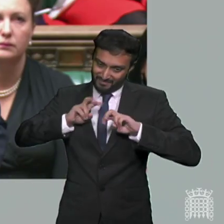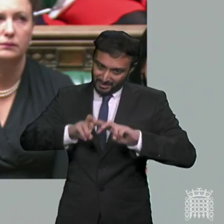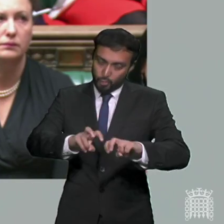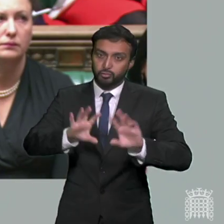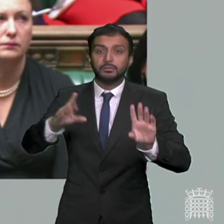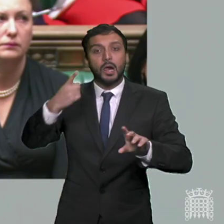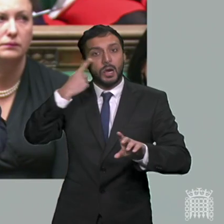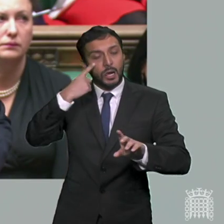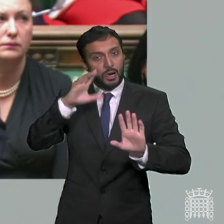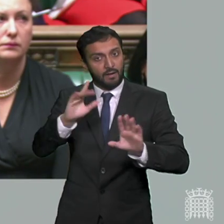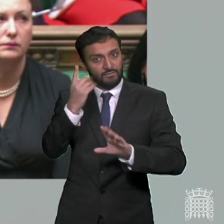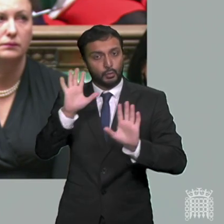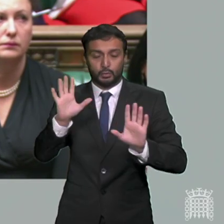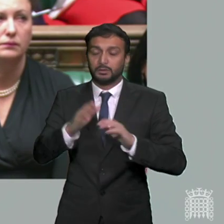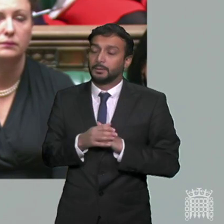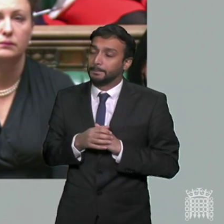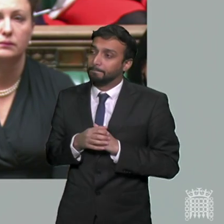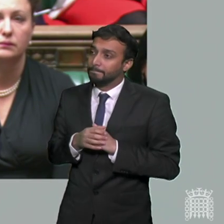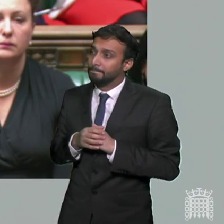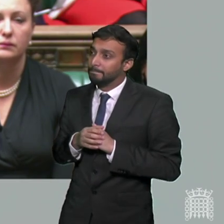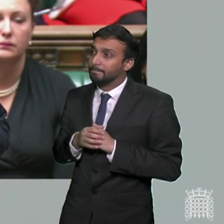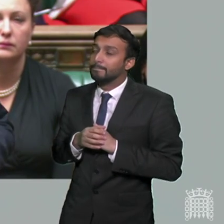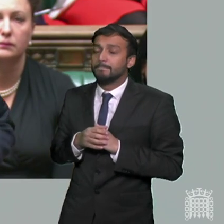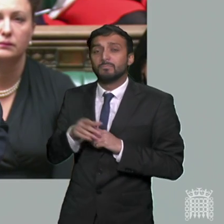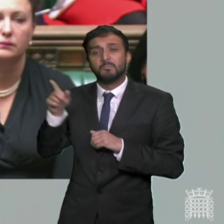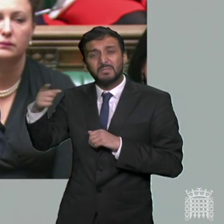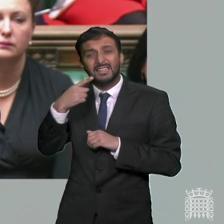It is right that that process concludes; I hope that it is resolved promptly.